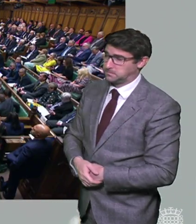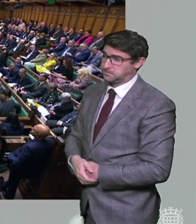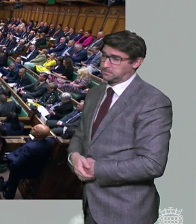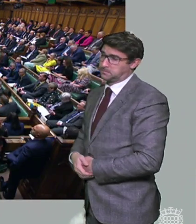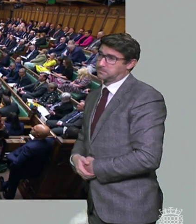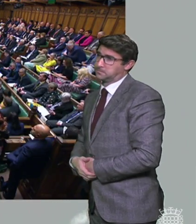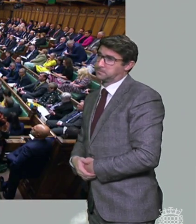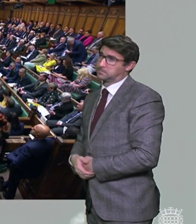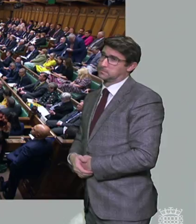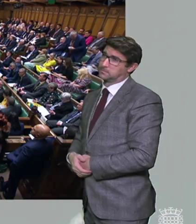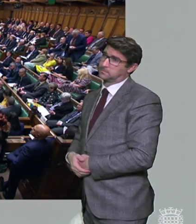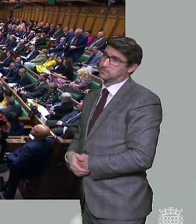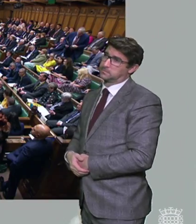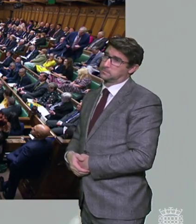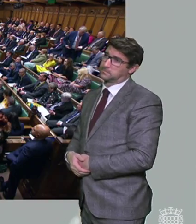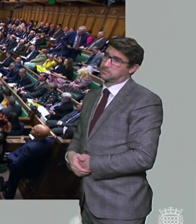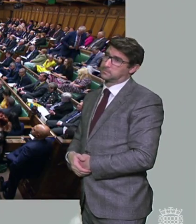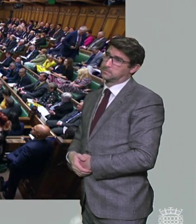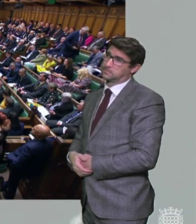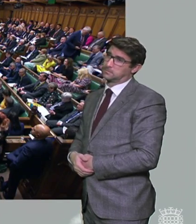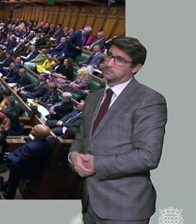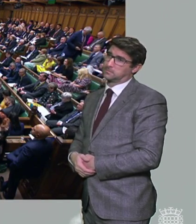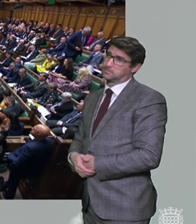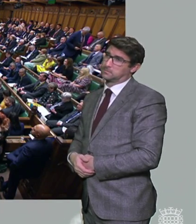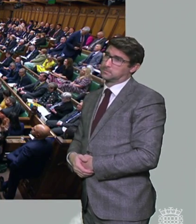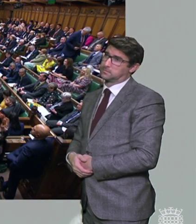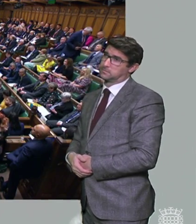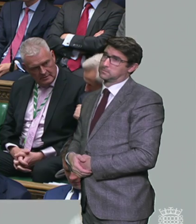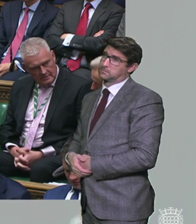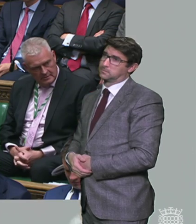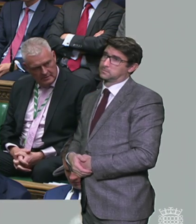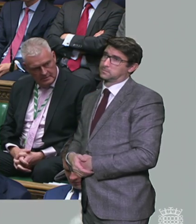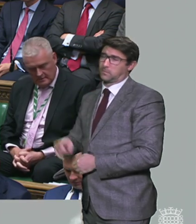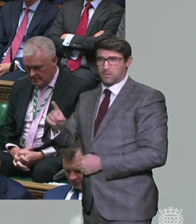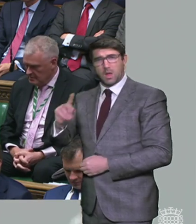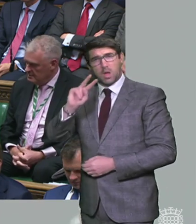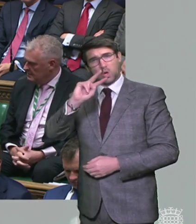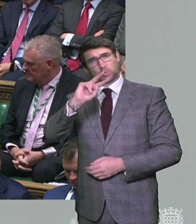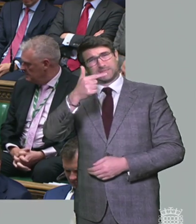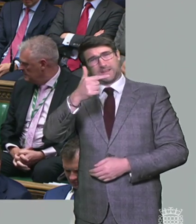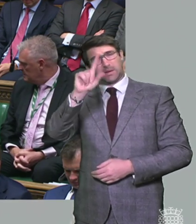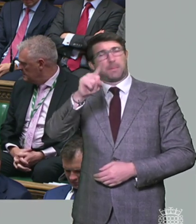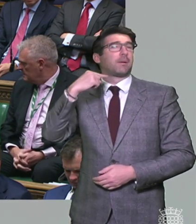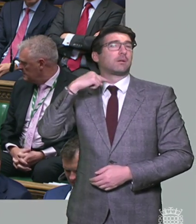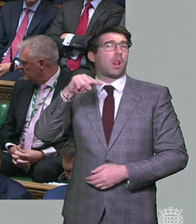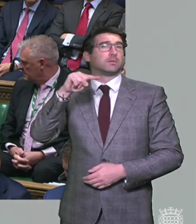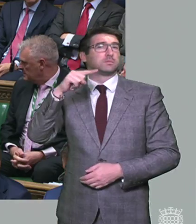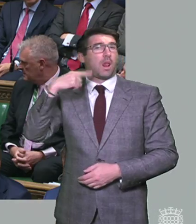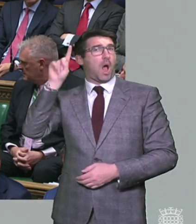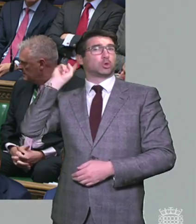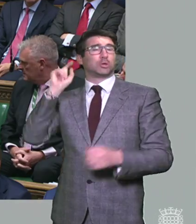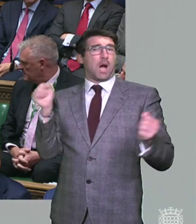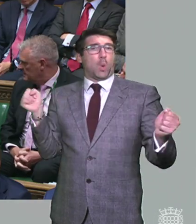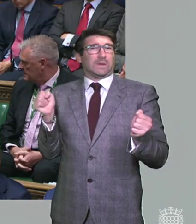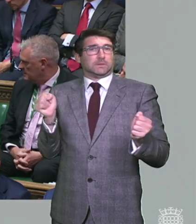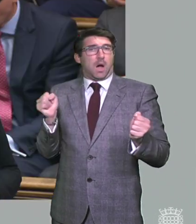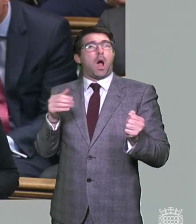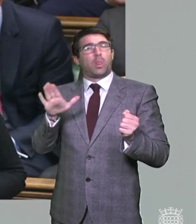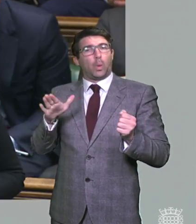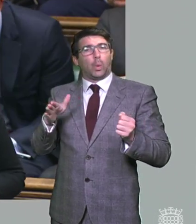Following the loss of 27 lives last winter in the channel, the UK Government offered joint patrols to the French on the beaches.